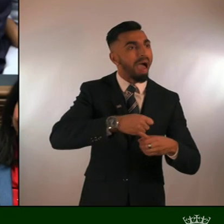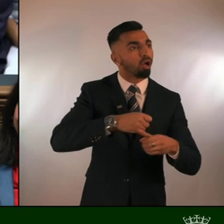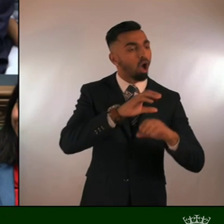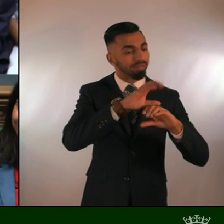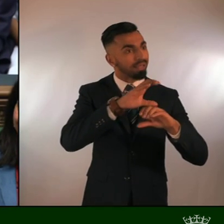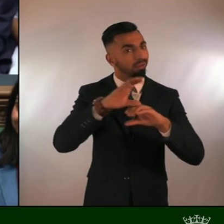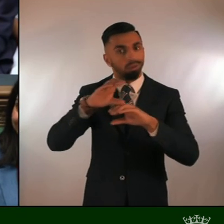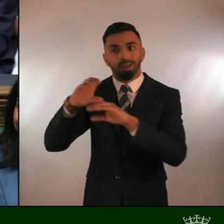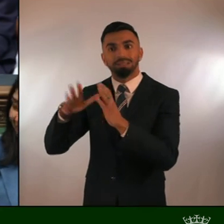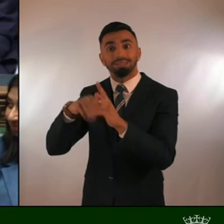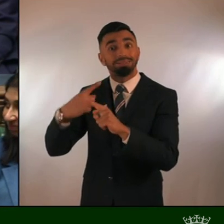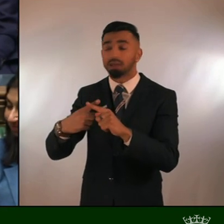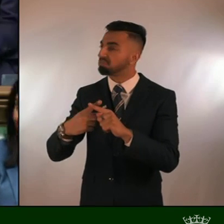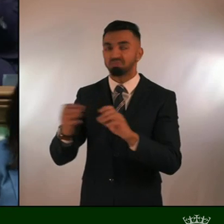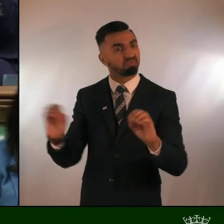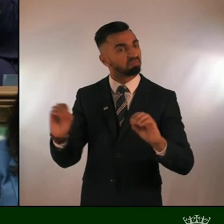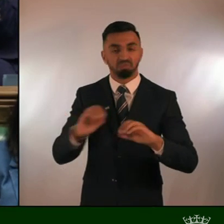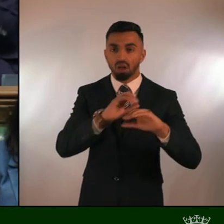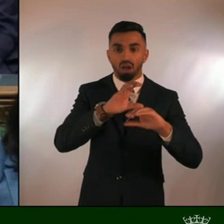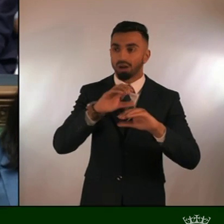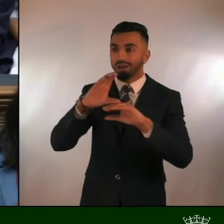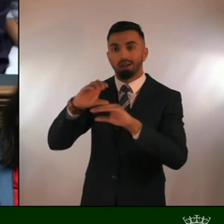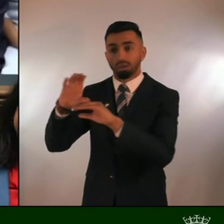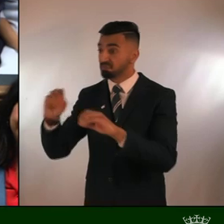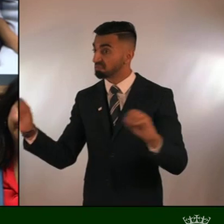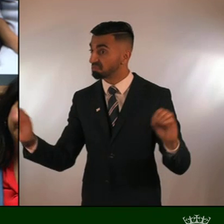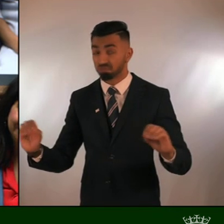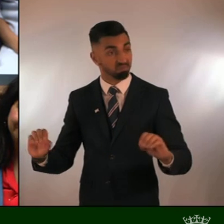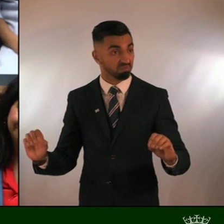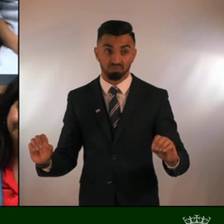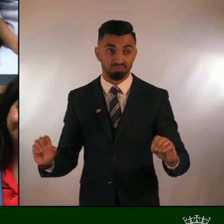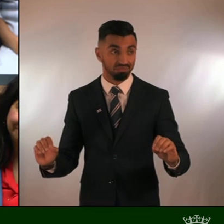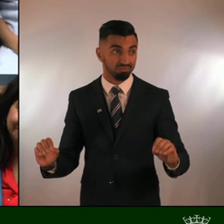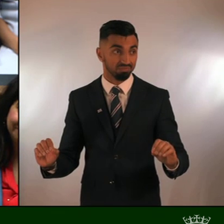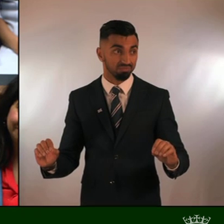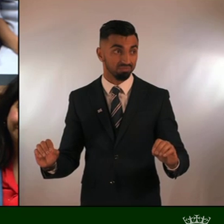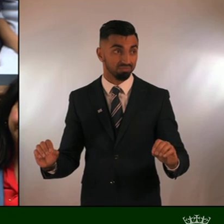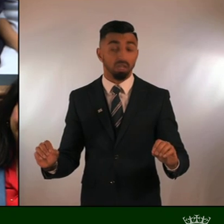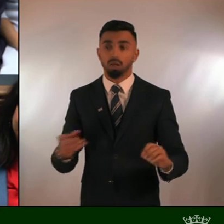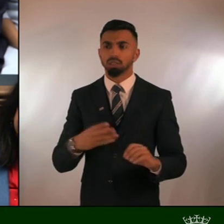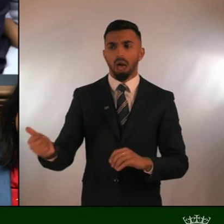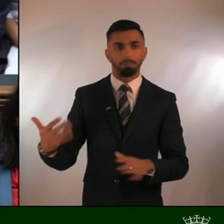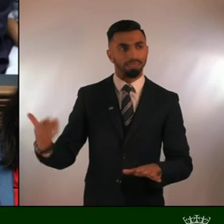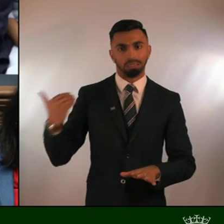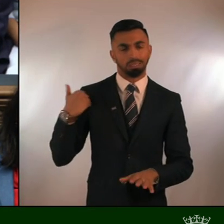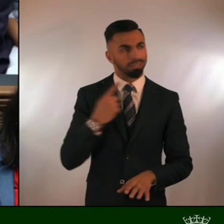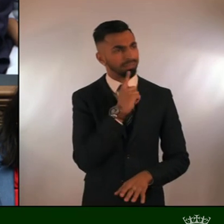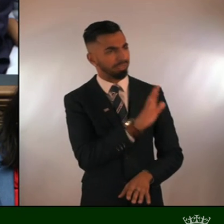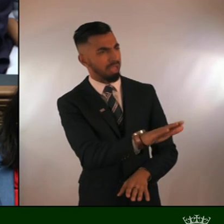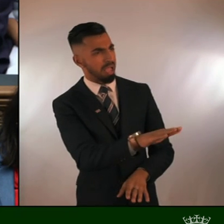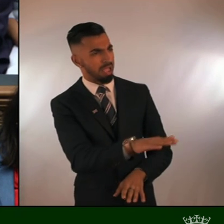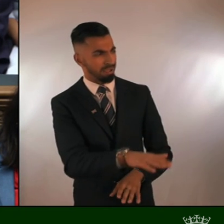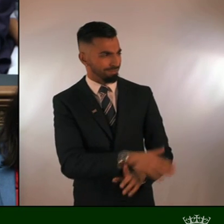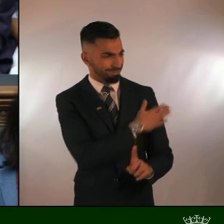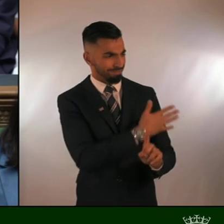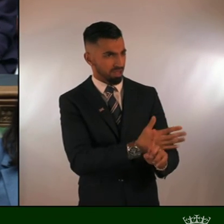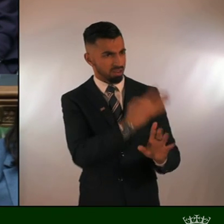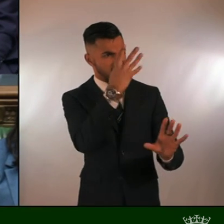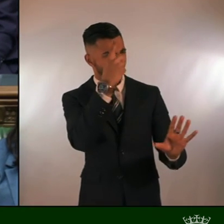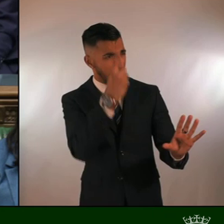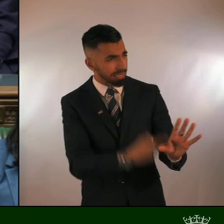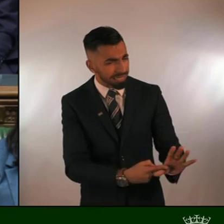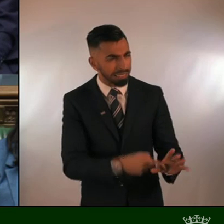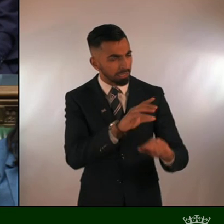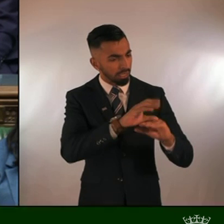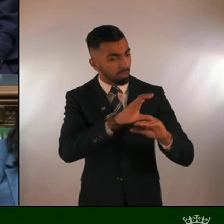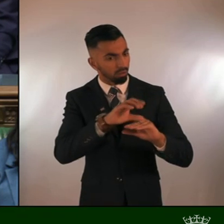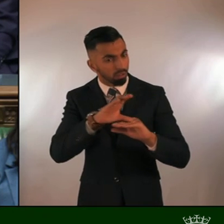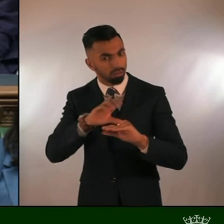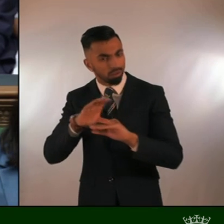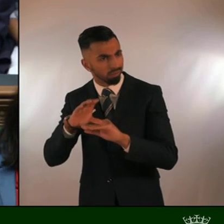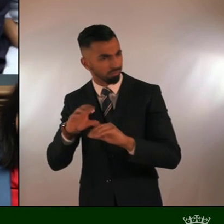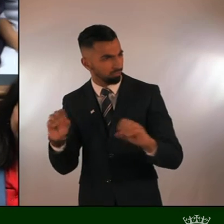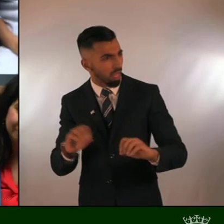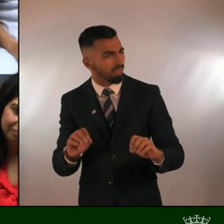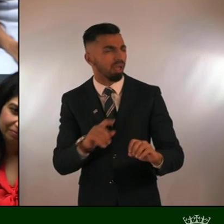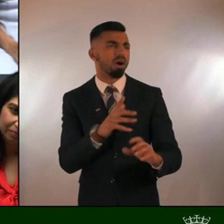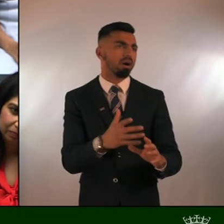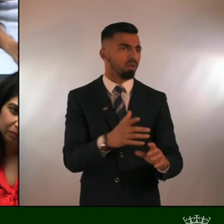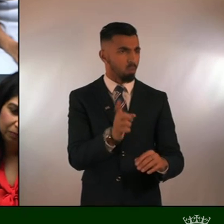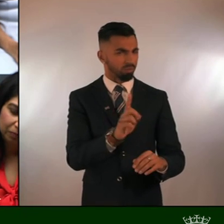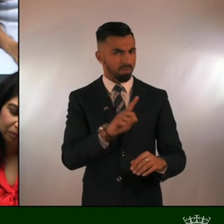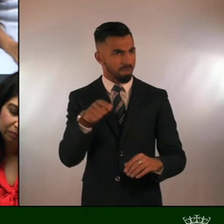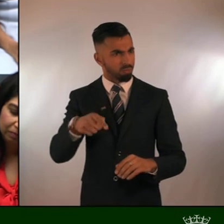I have heard representations that after nine years of its being frozen, at a cost of £110 billion to the taxpayer, we can no longer afford to freeze fuel duty.